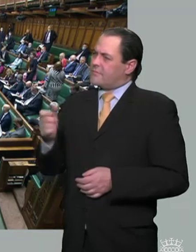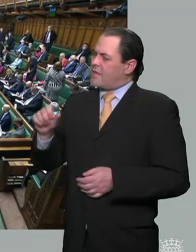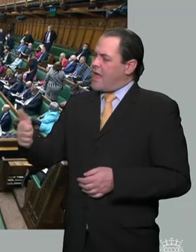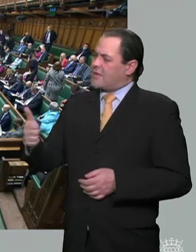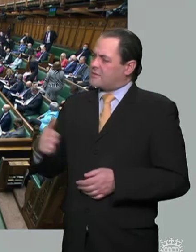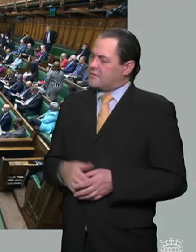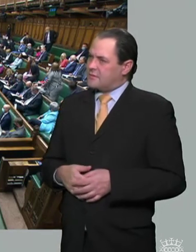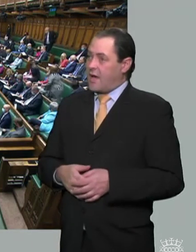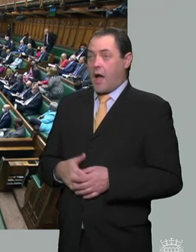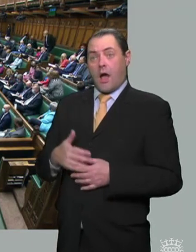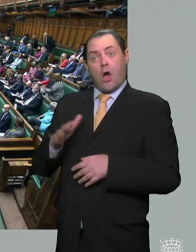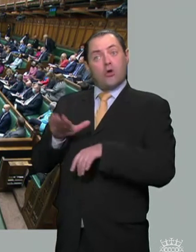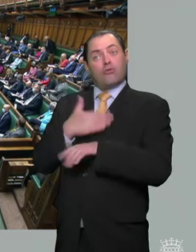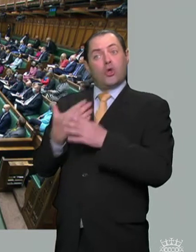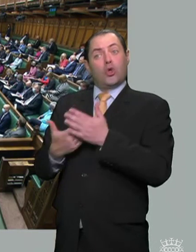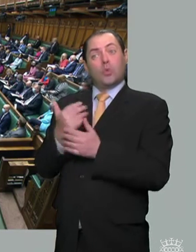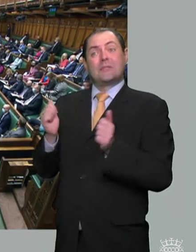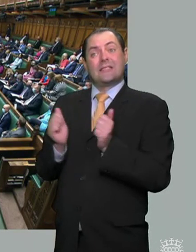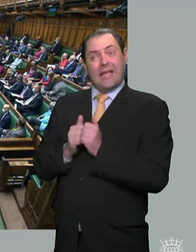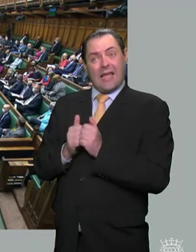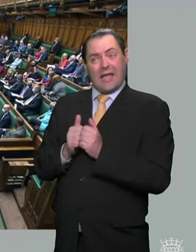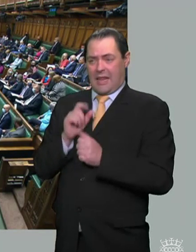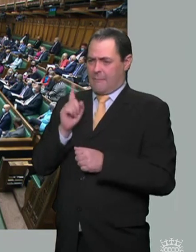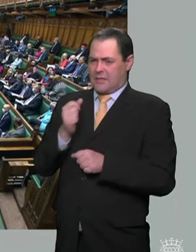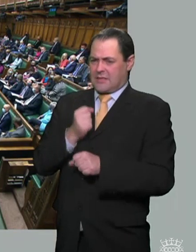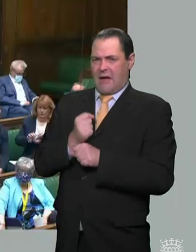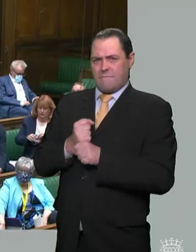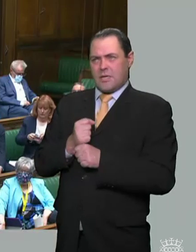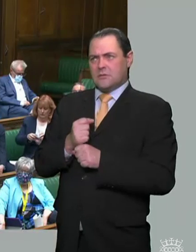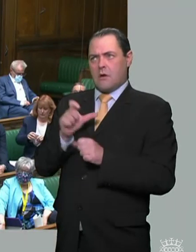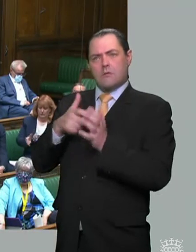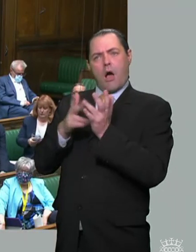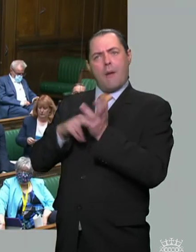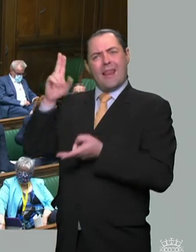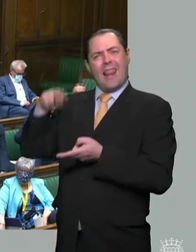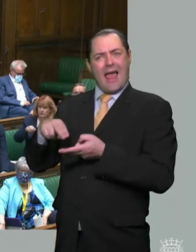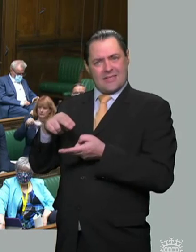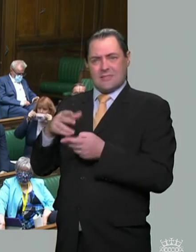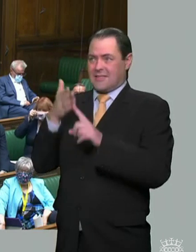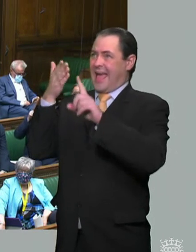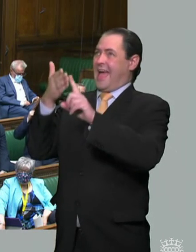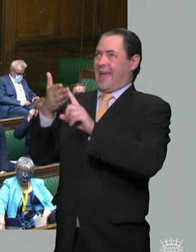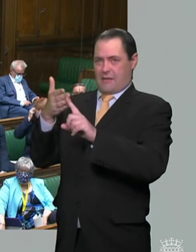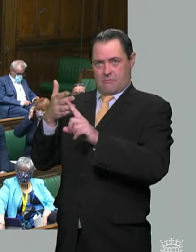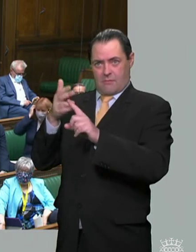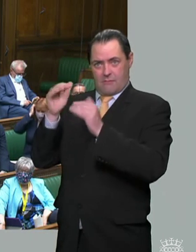Without a green new deal, the Government are struggling to meet their carbon reduction targets under the Paris agreement.